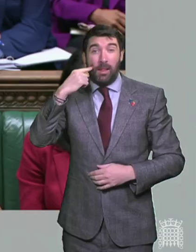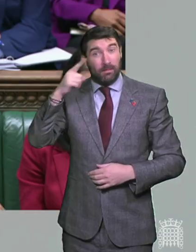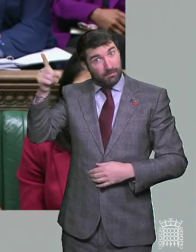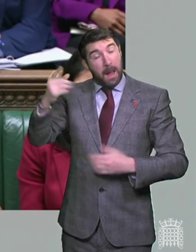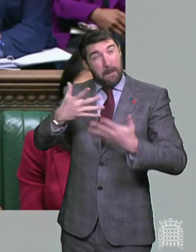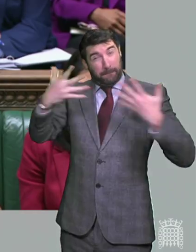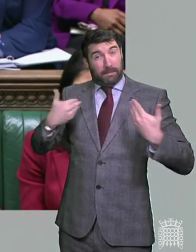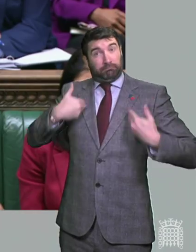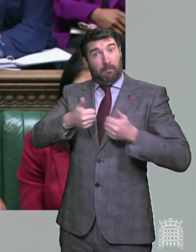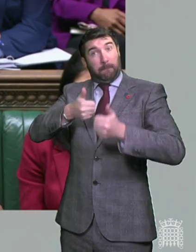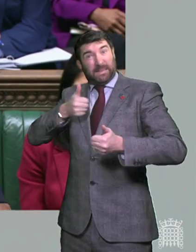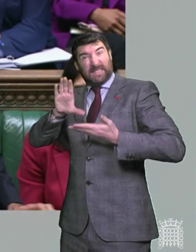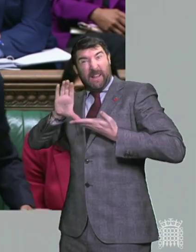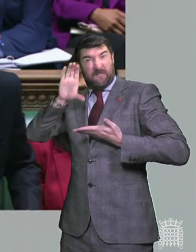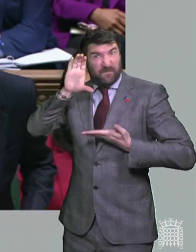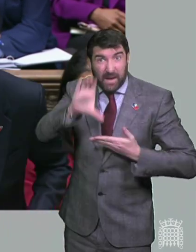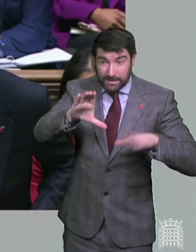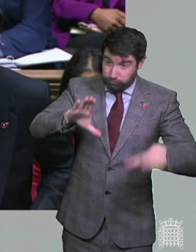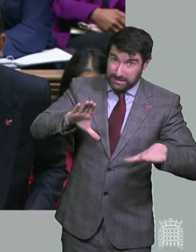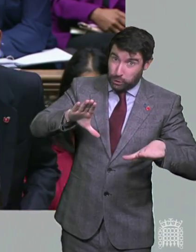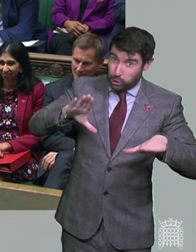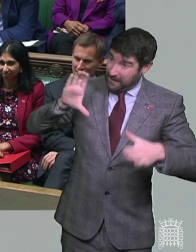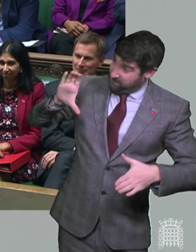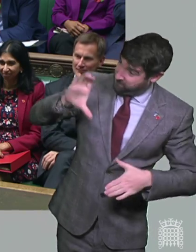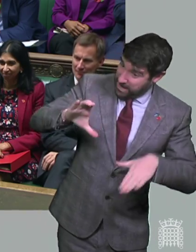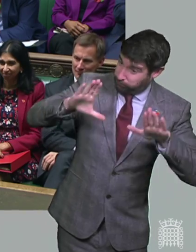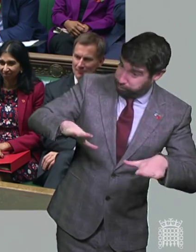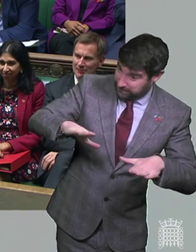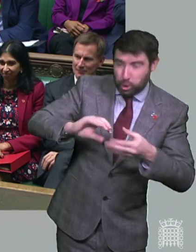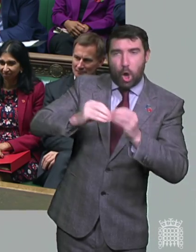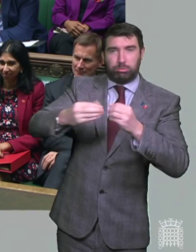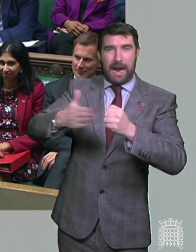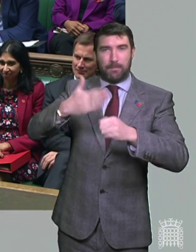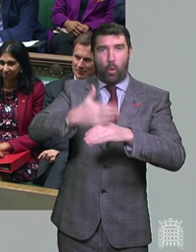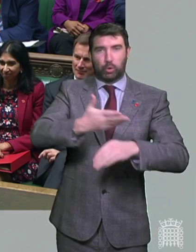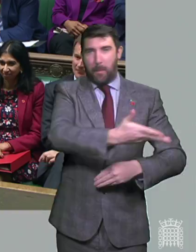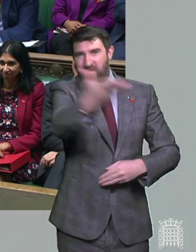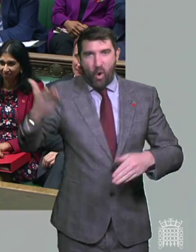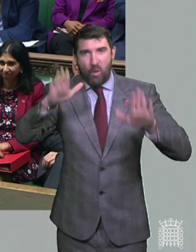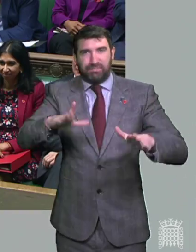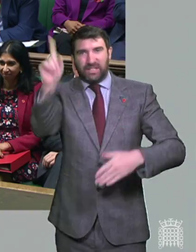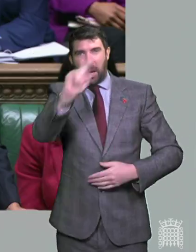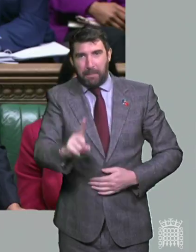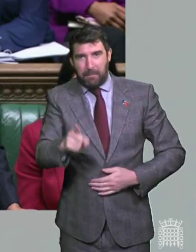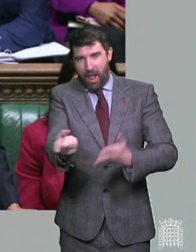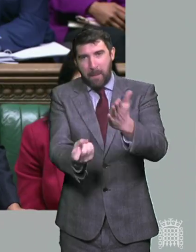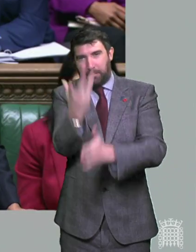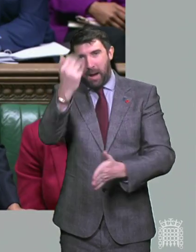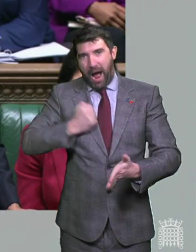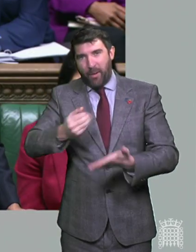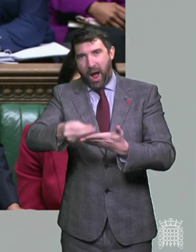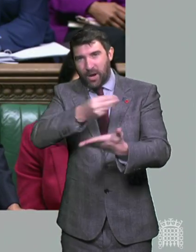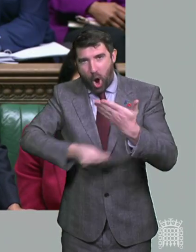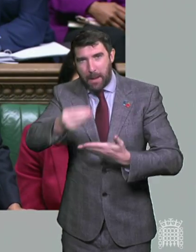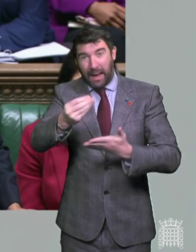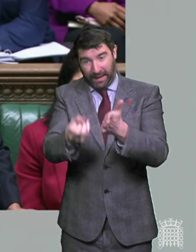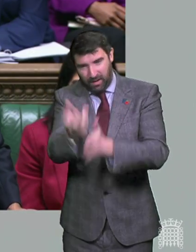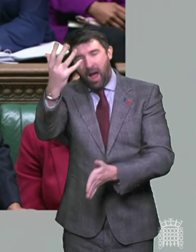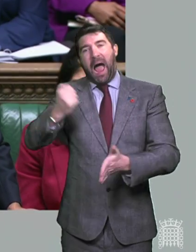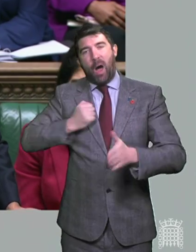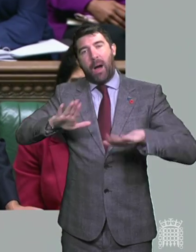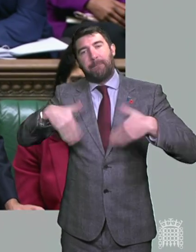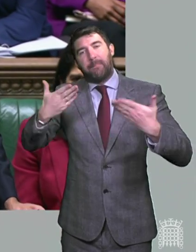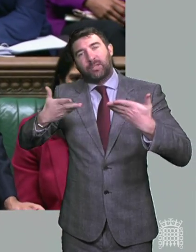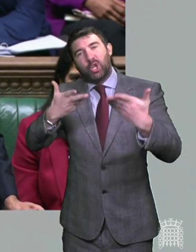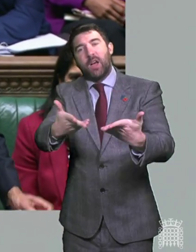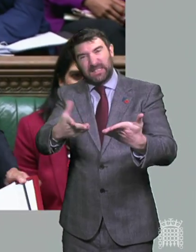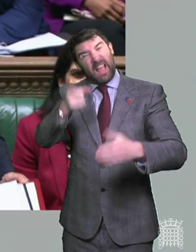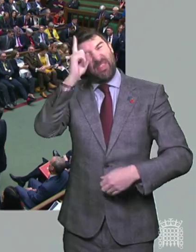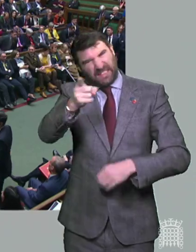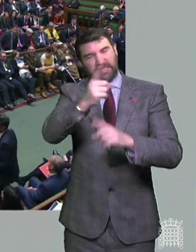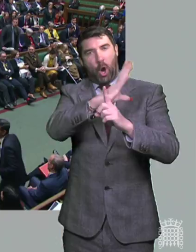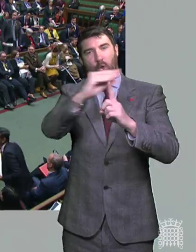On this side of the House, we understand that and we will support businesses to invest to create jobs, because that is how we create prosperity and how we support strong public services, and that is what you get with a Conservative Government.